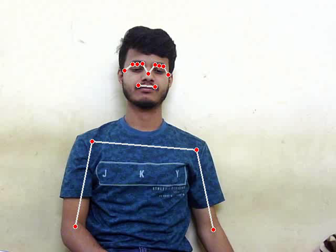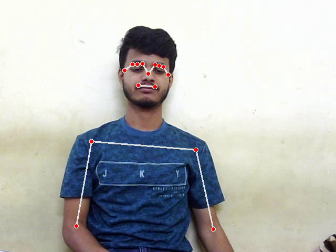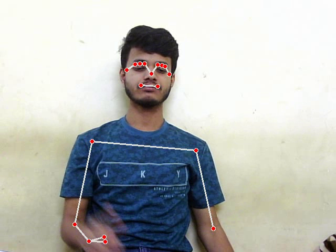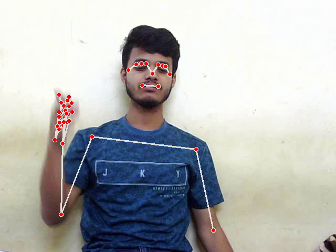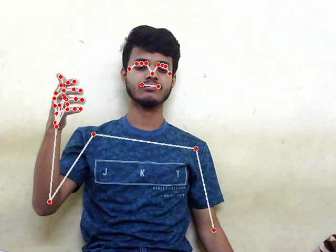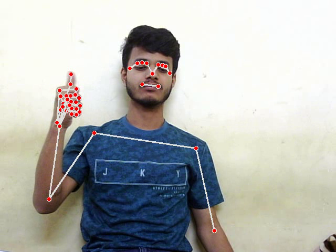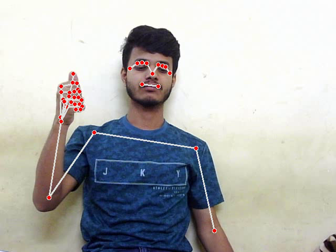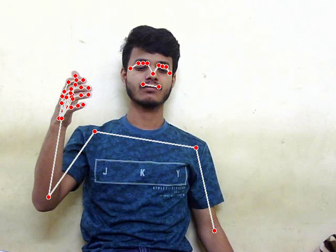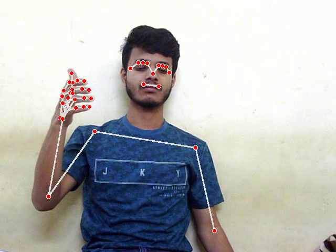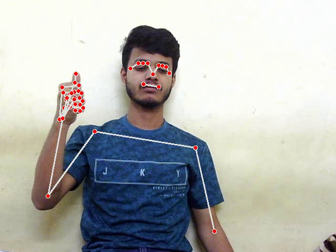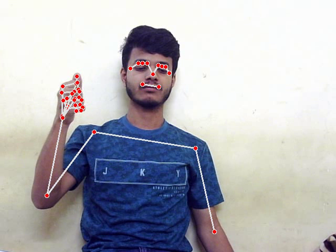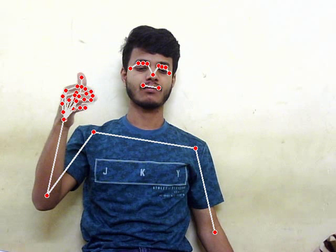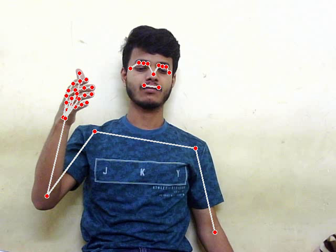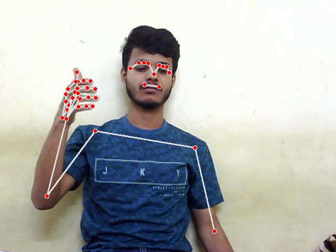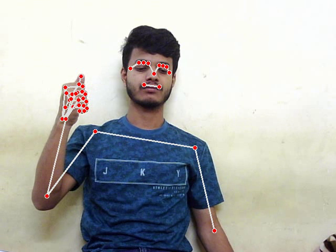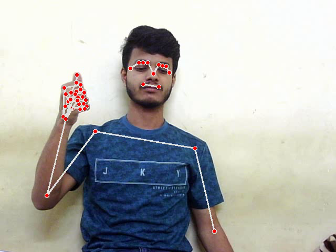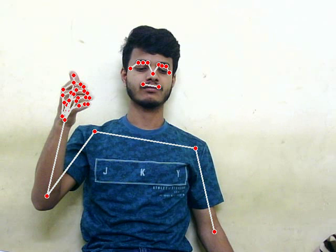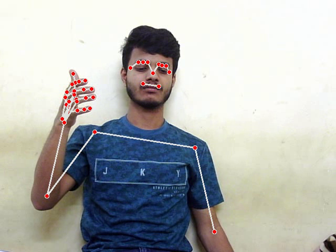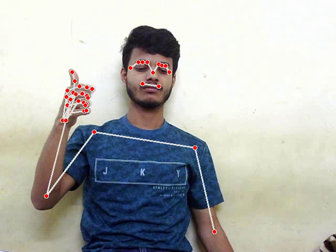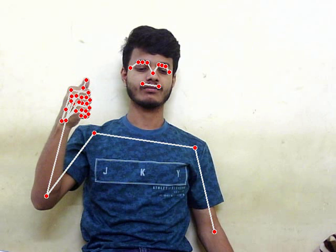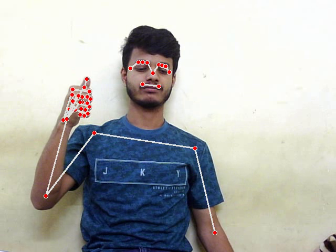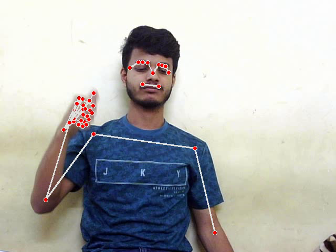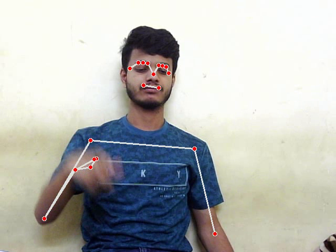milk